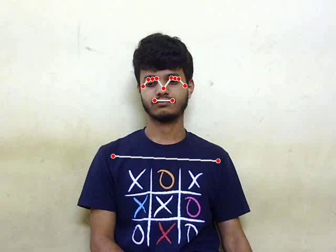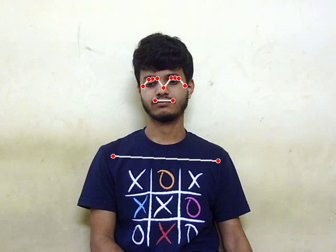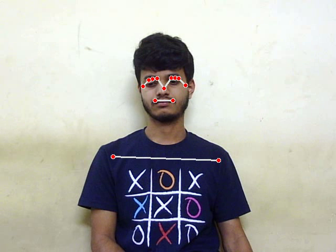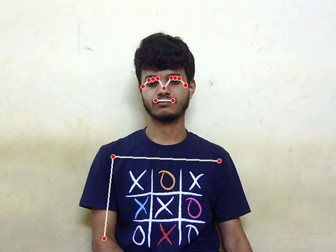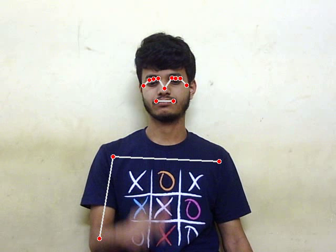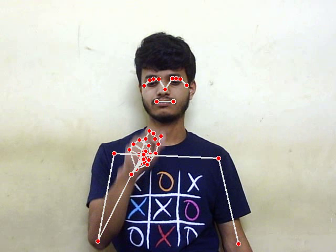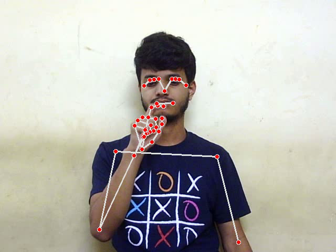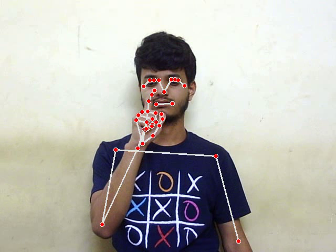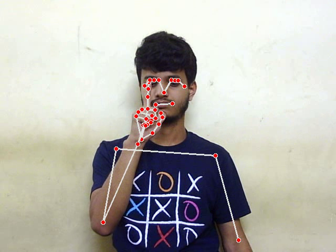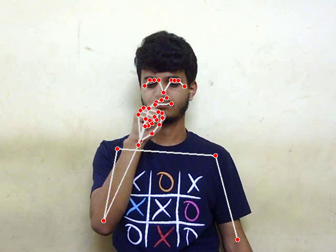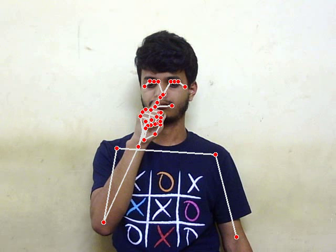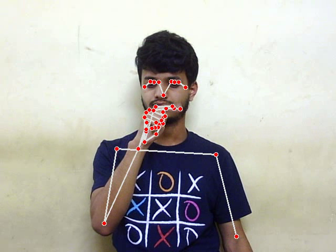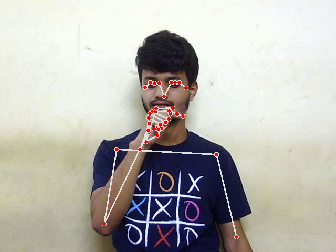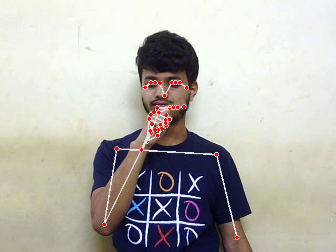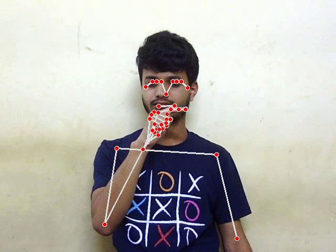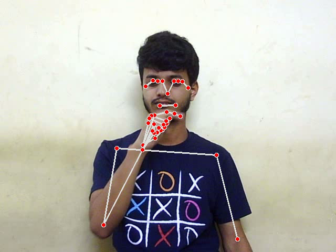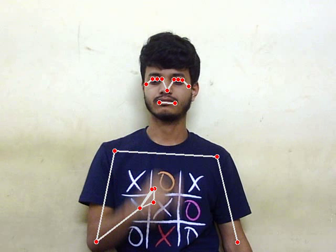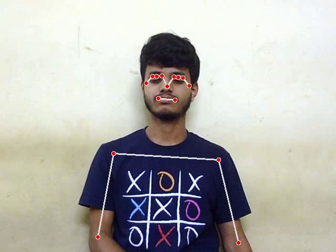who